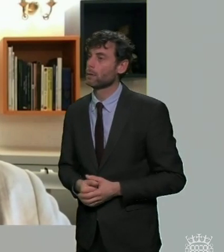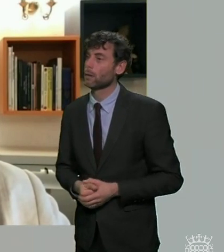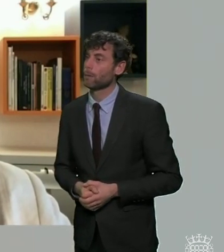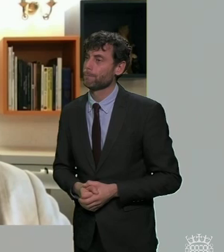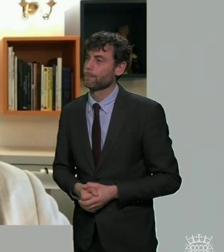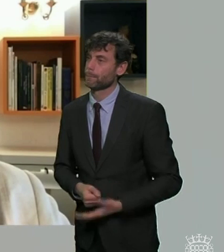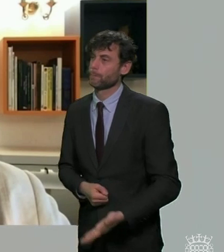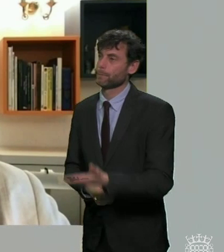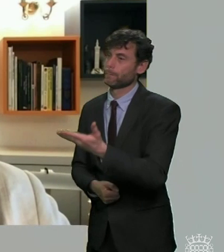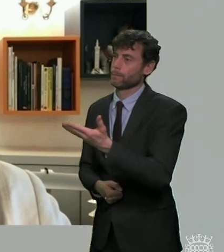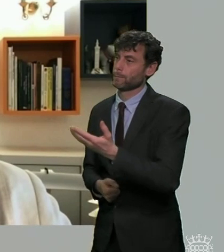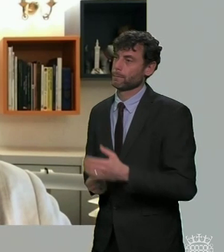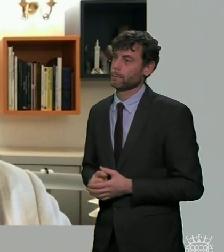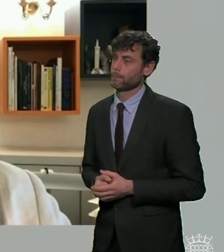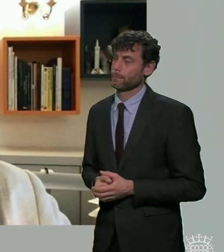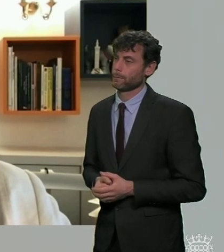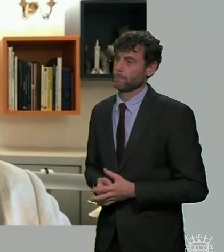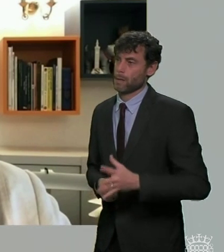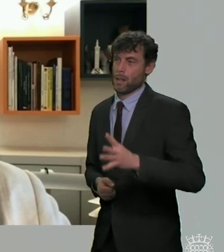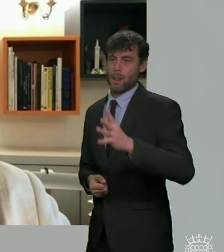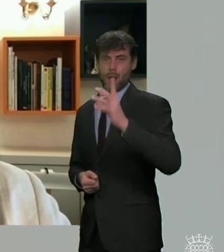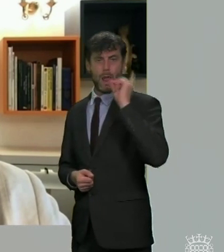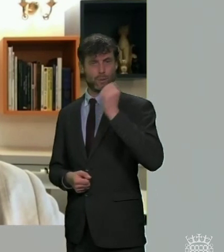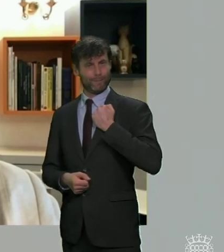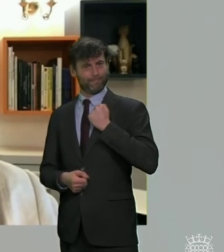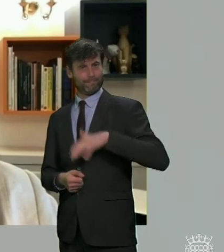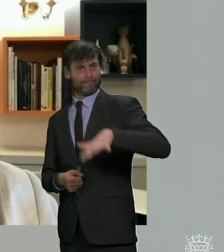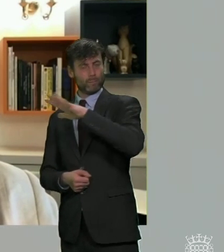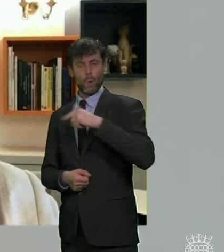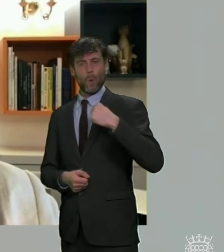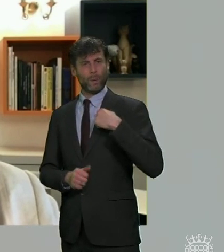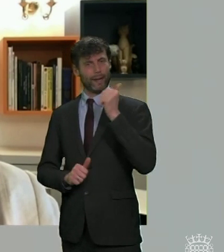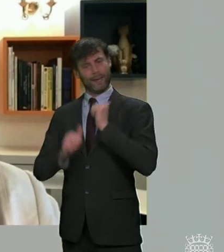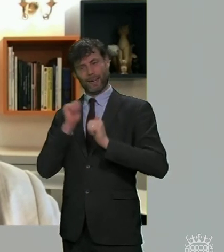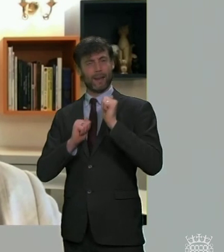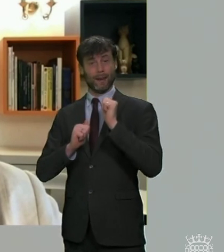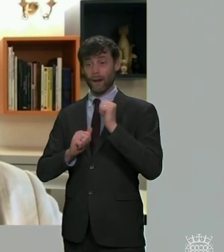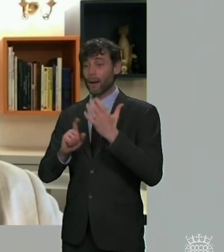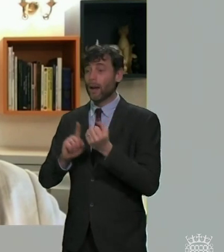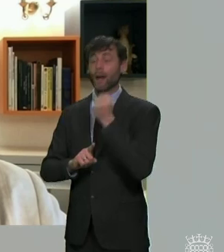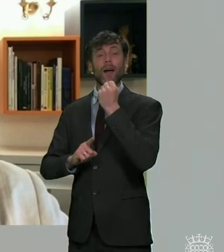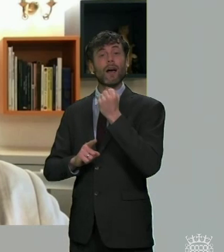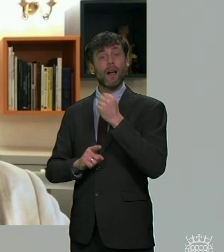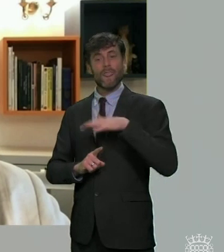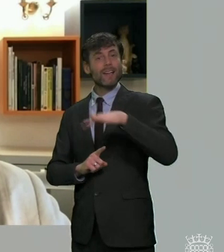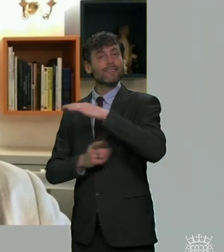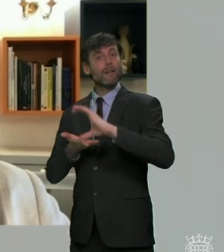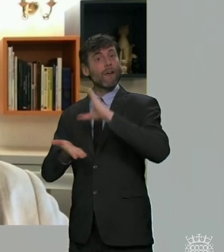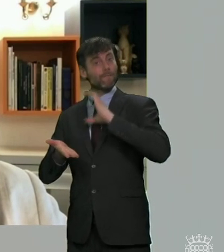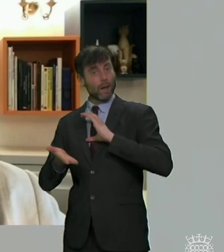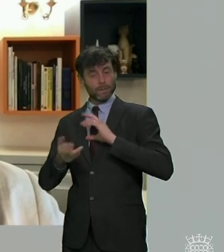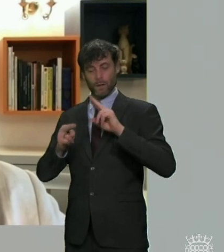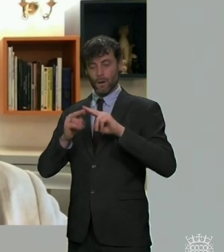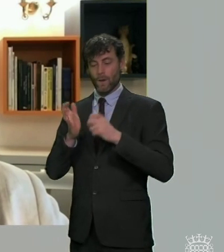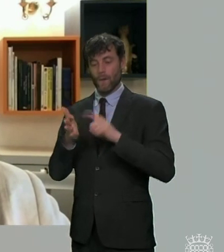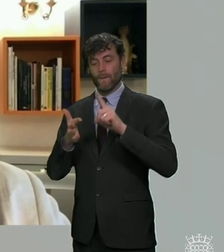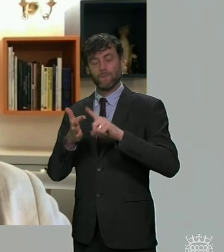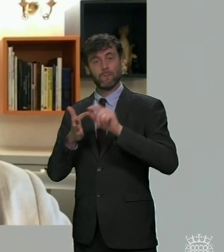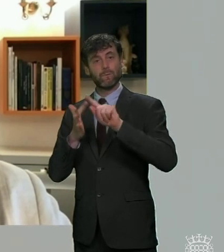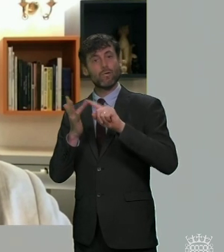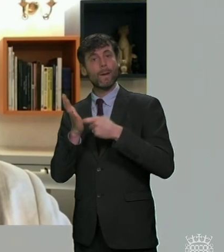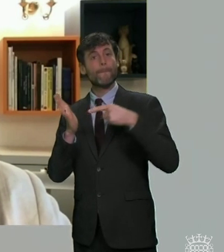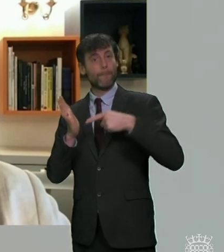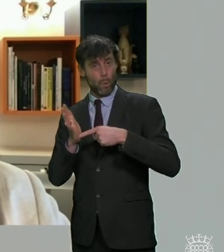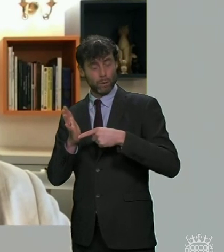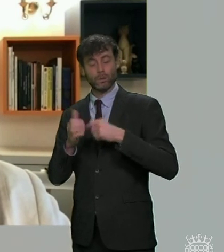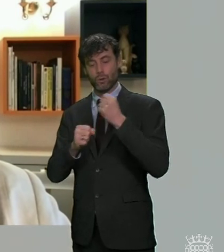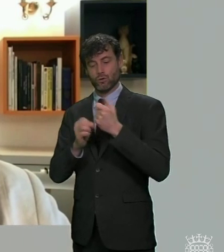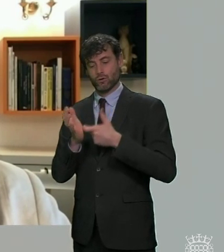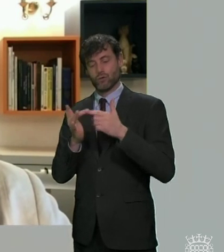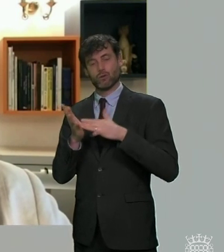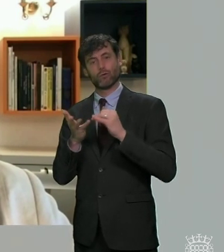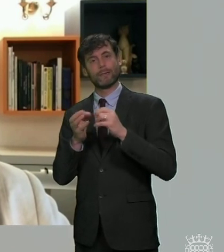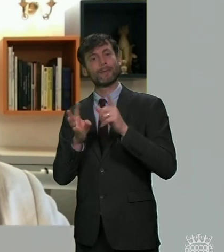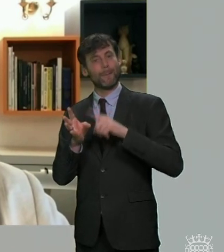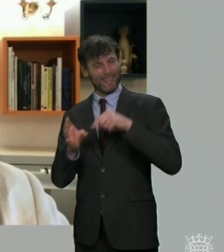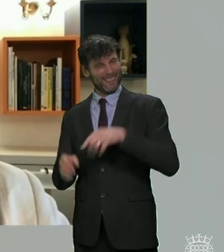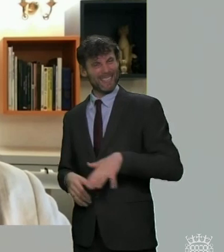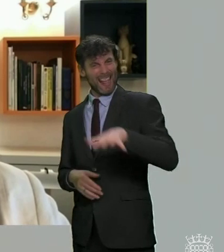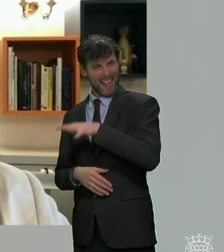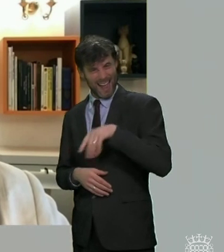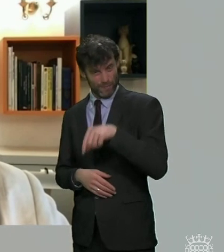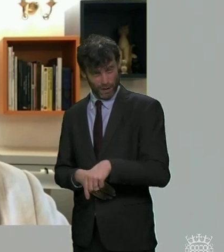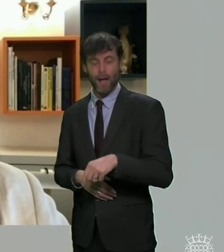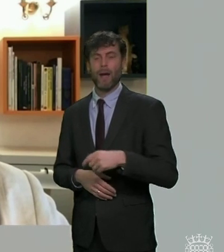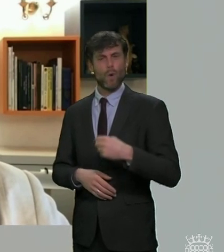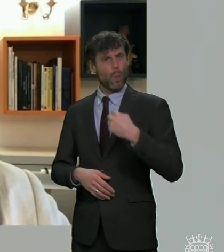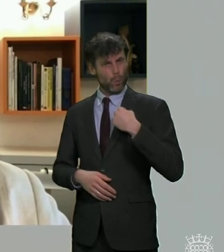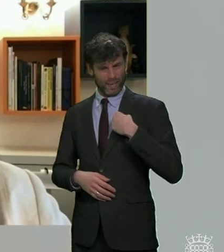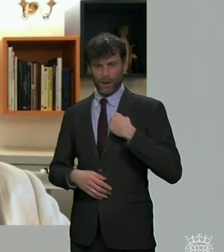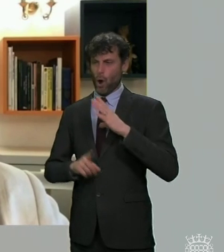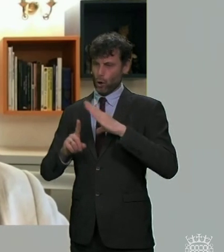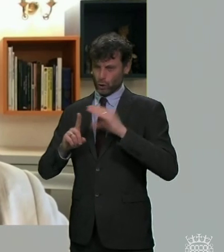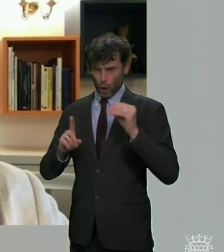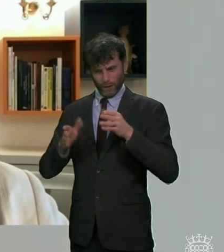Last week Grimsby celebrated the Chancellor’s announcements of the towns fund and the Humber freeport, and it is clear to the people of Grimsby that this Government are determined not to neglect the town like Labour predecessors.